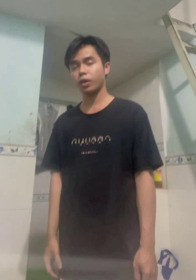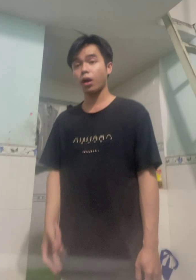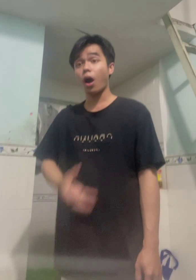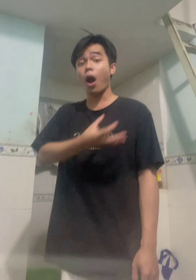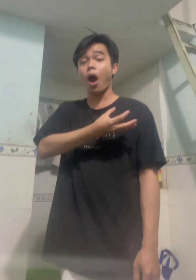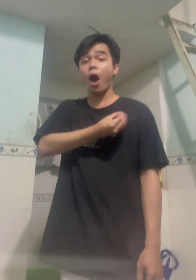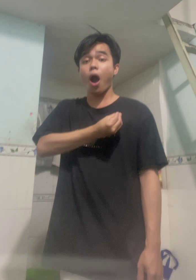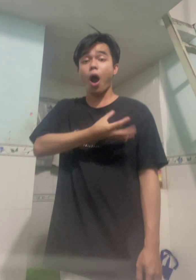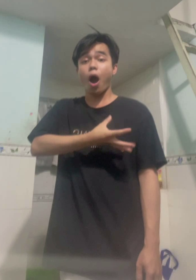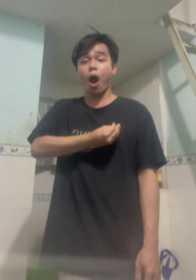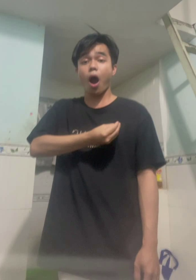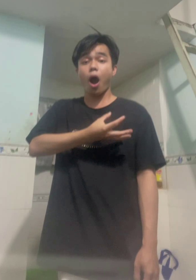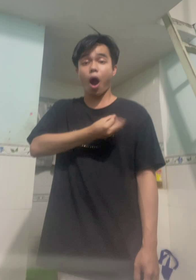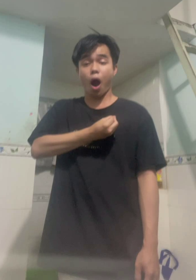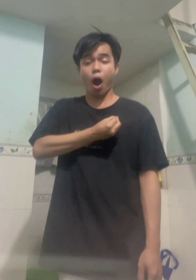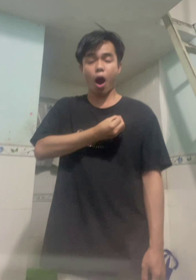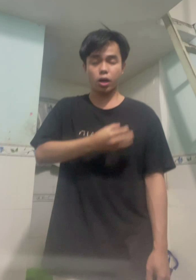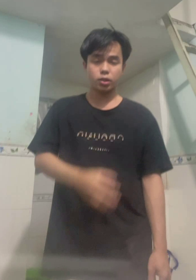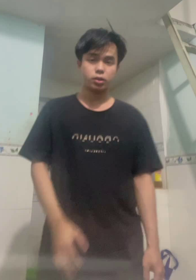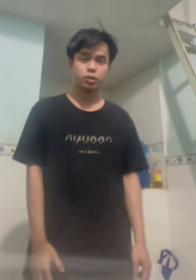lo so